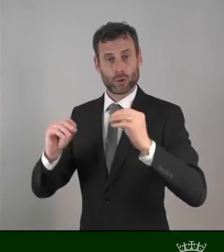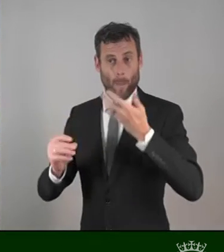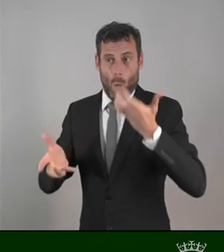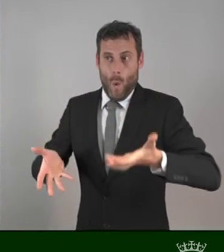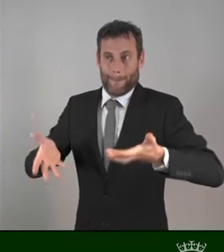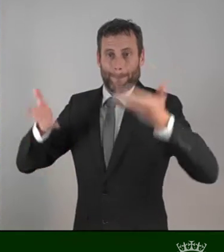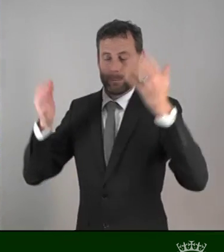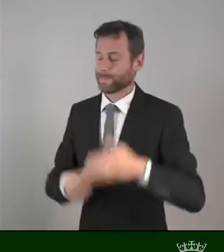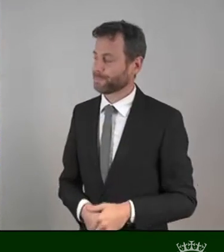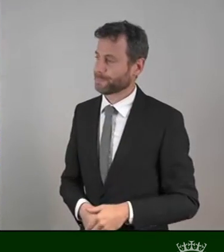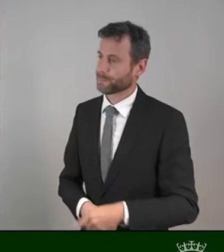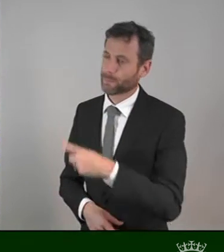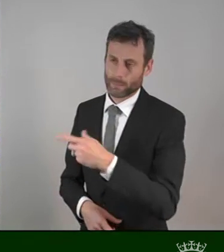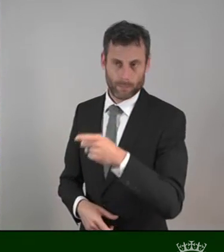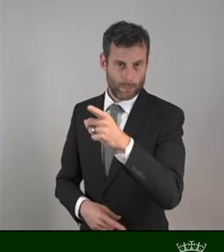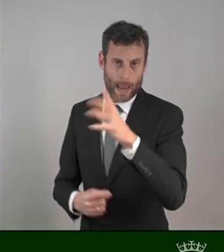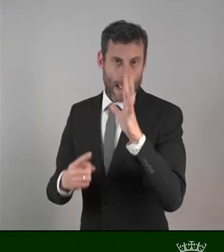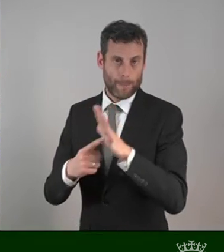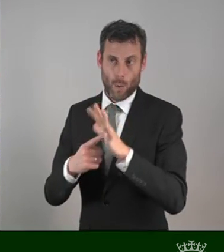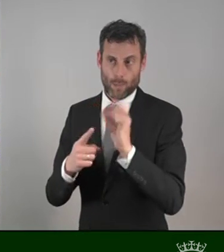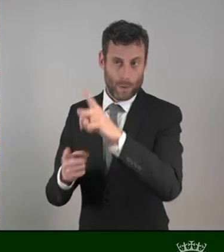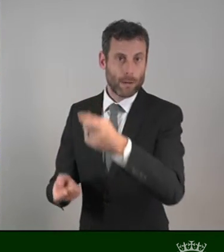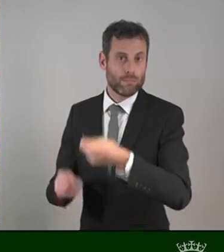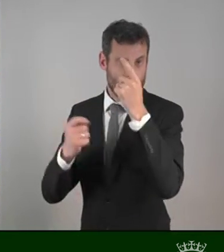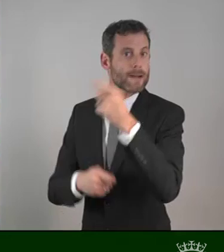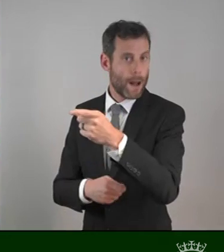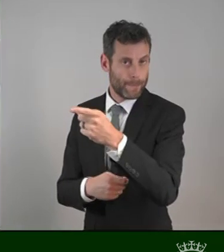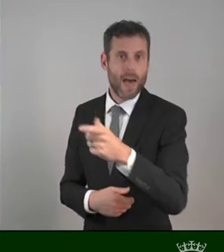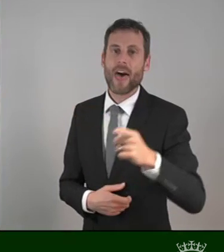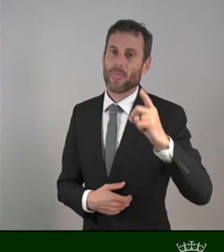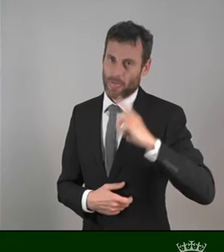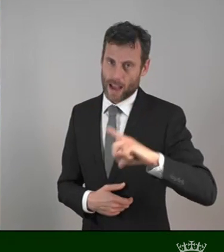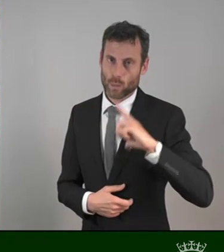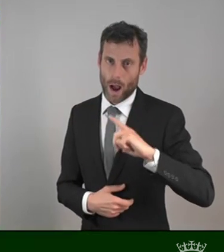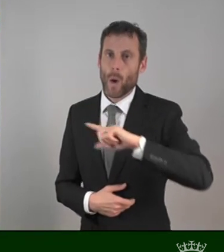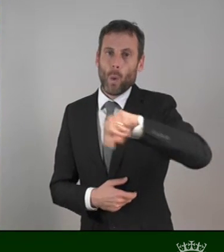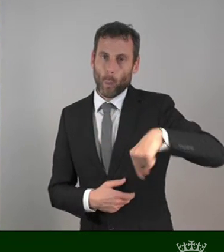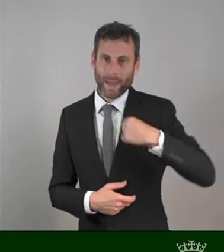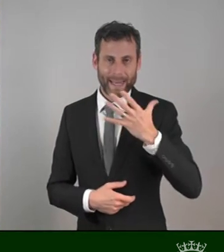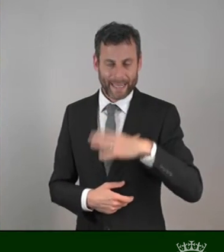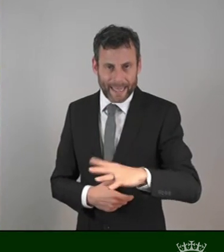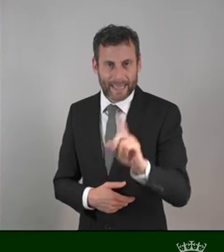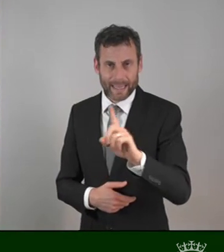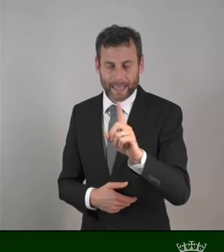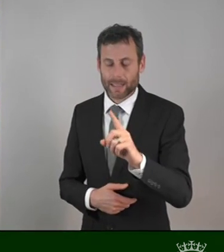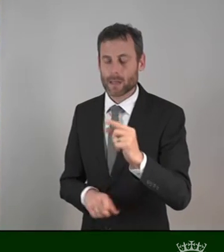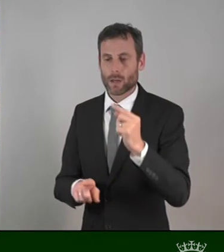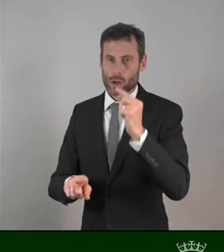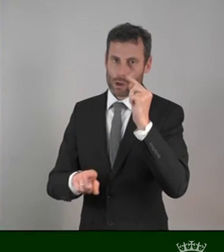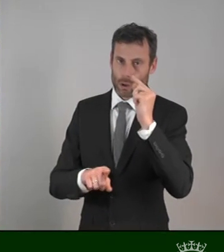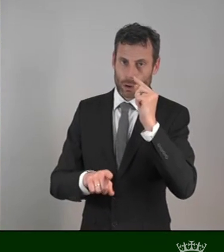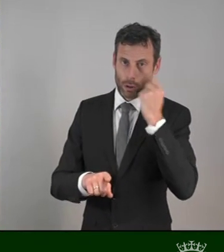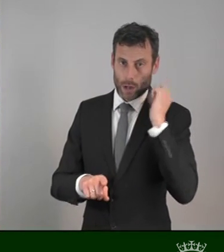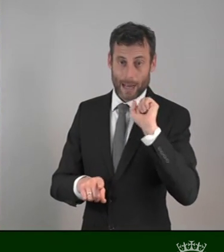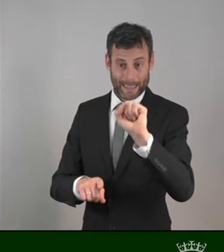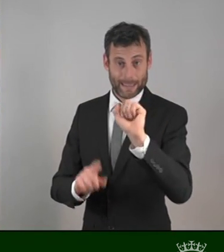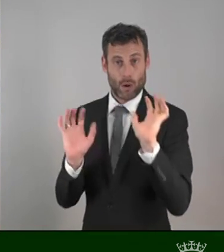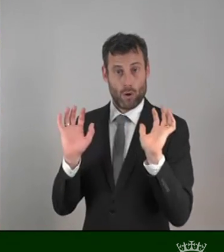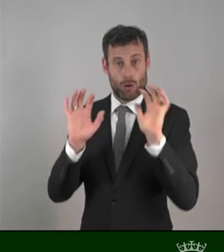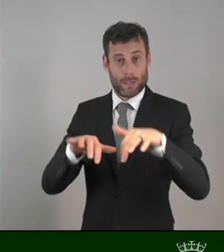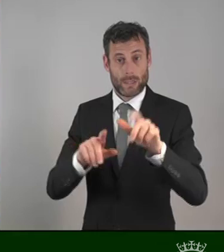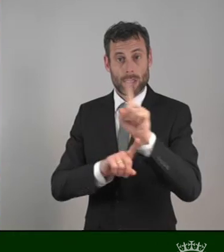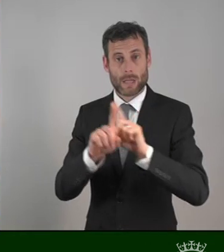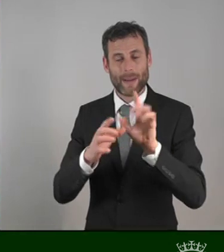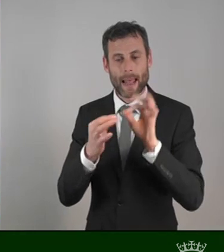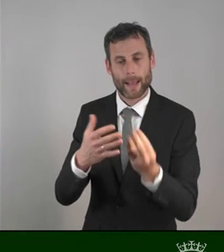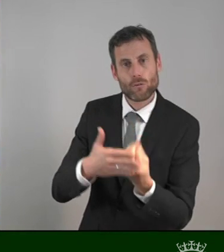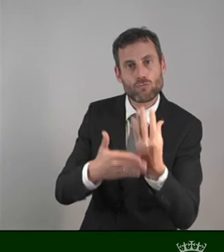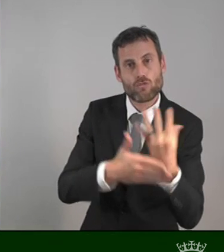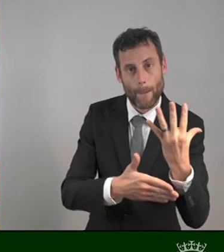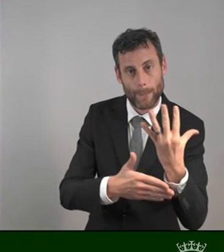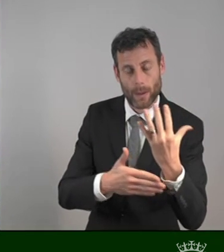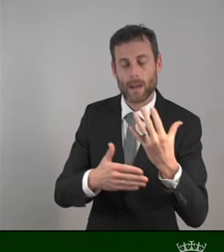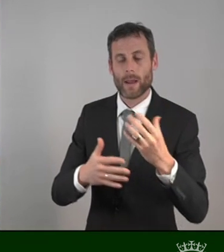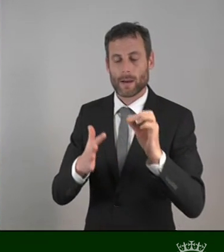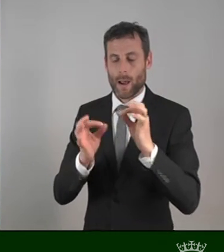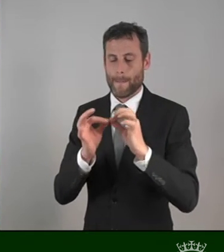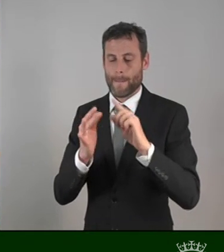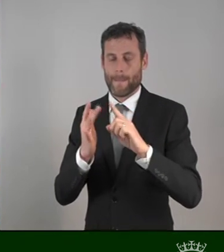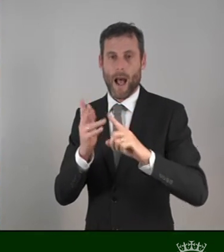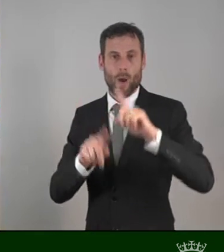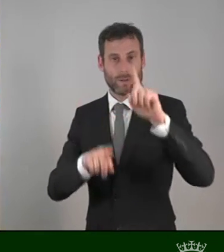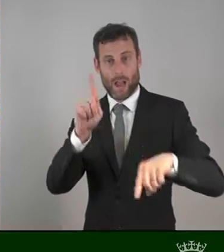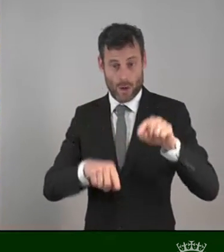My right honourable Friend raises an exceptionally important point. That is why it is vital that we have a direct link between the Chinese COP summit on biodiversity and our COP26 summit on climate change.